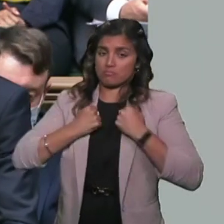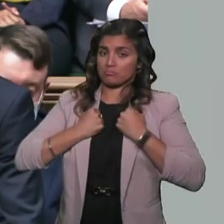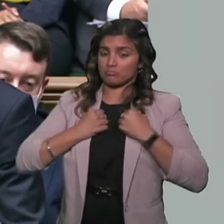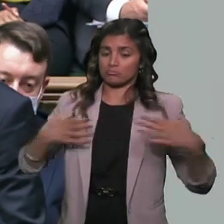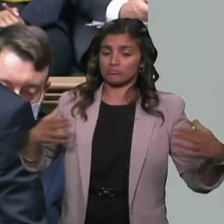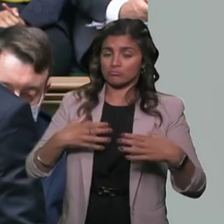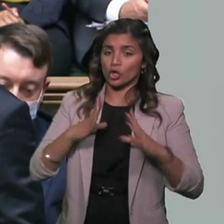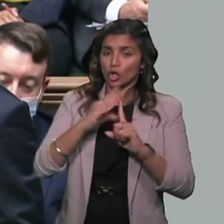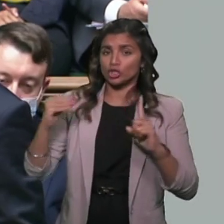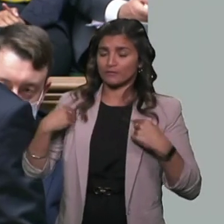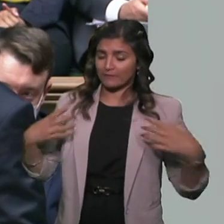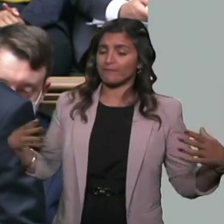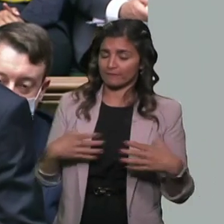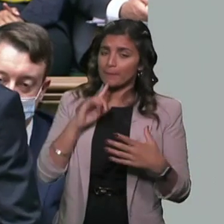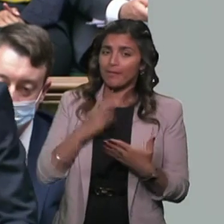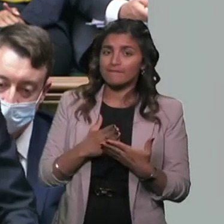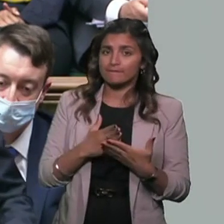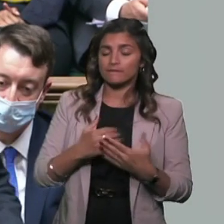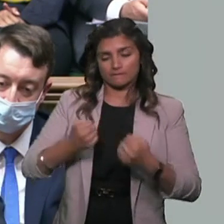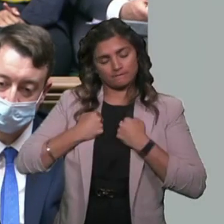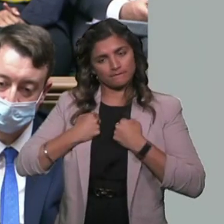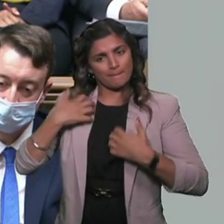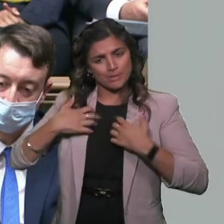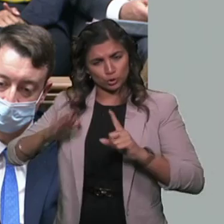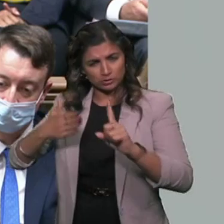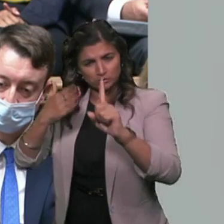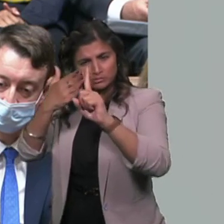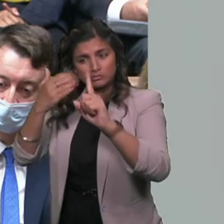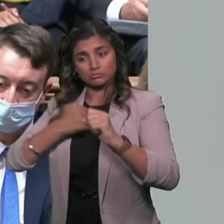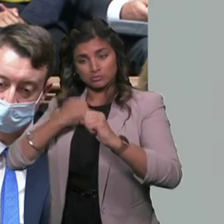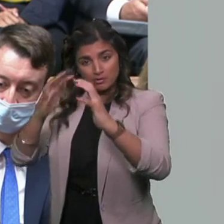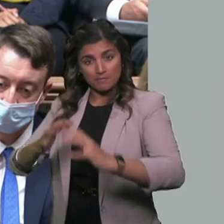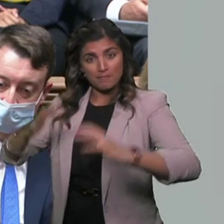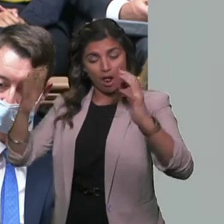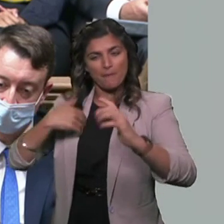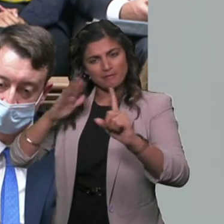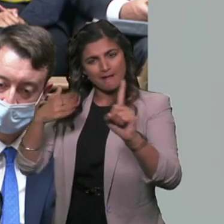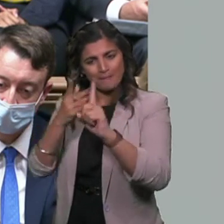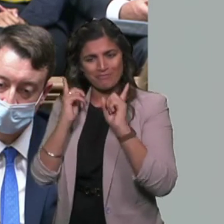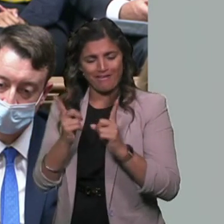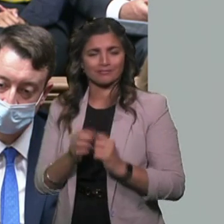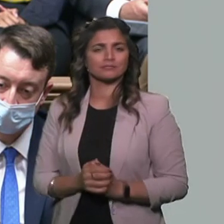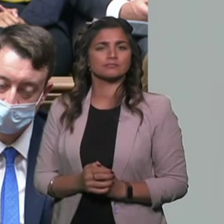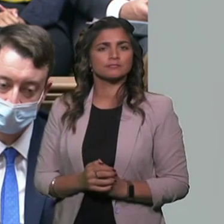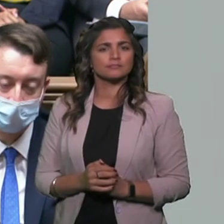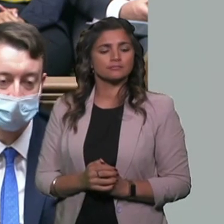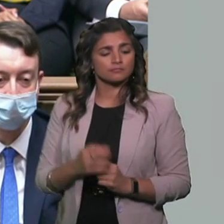That is my mission over the remainder of this Parliament.